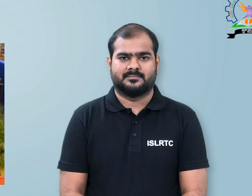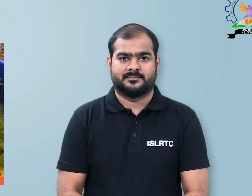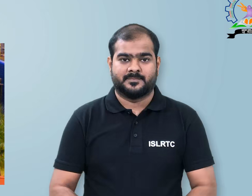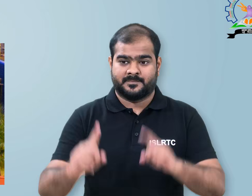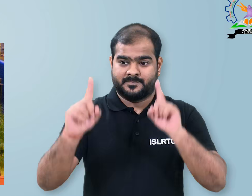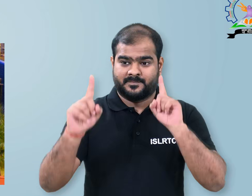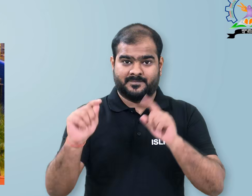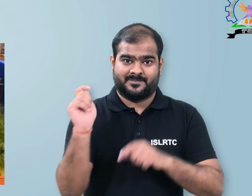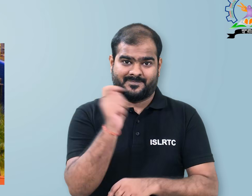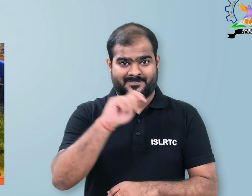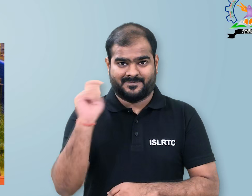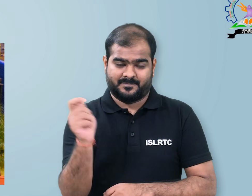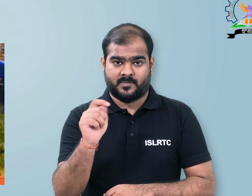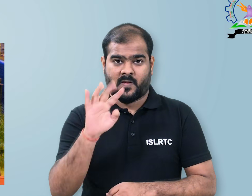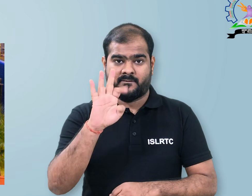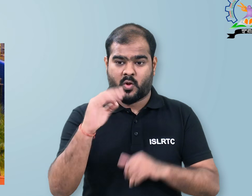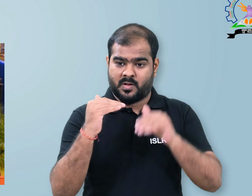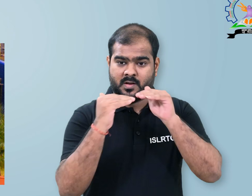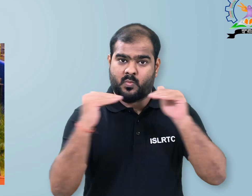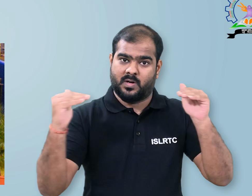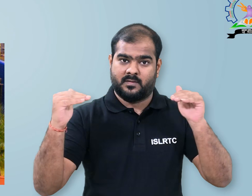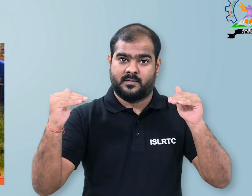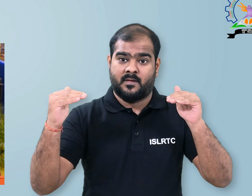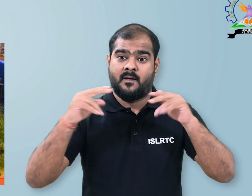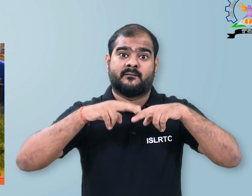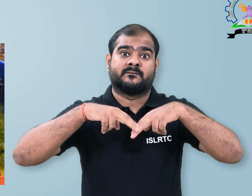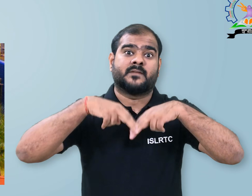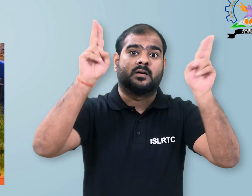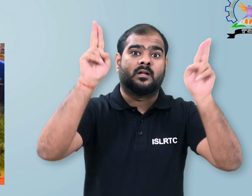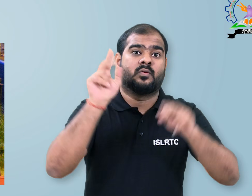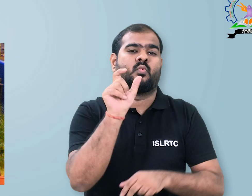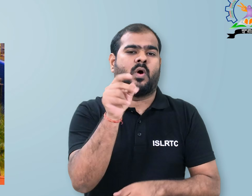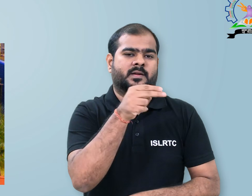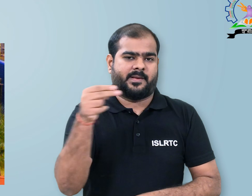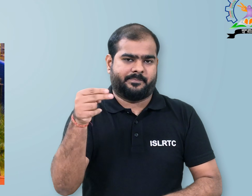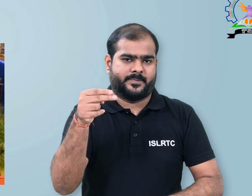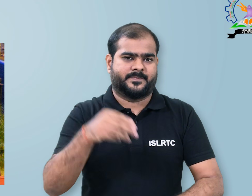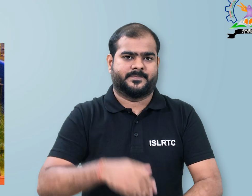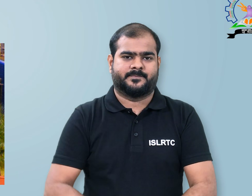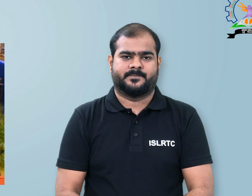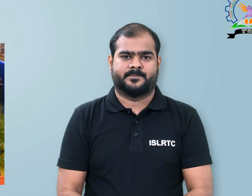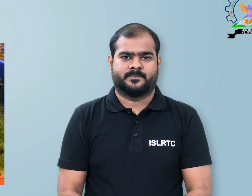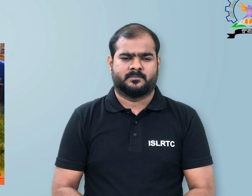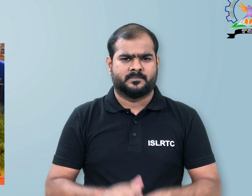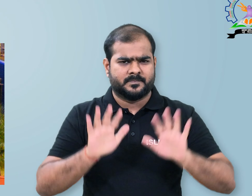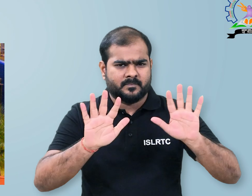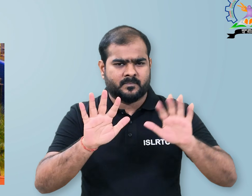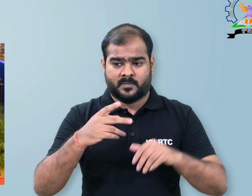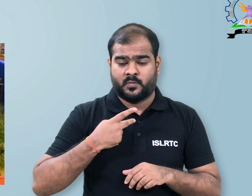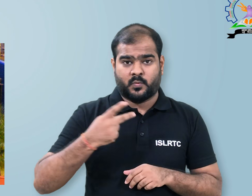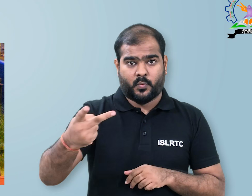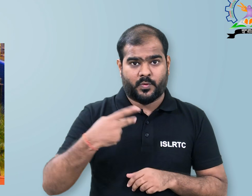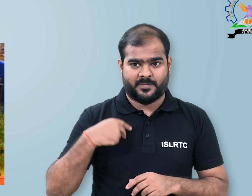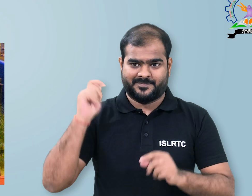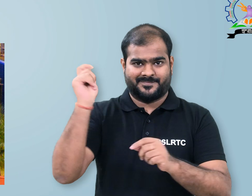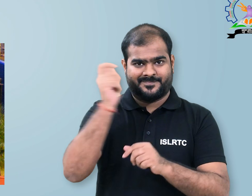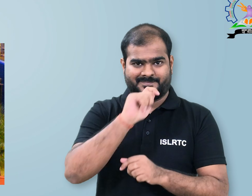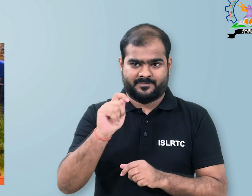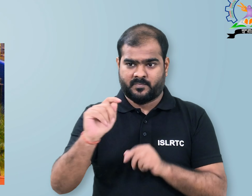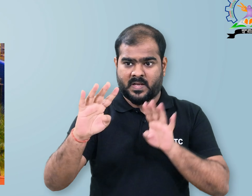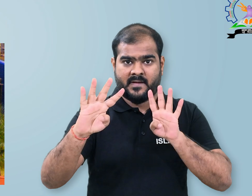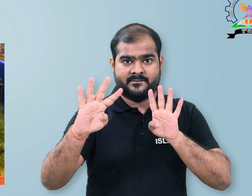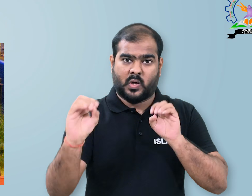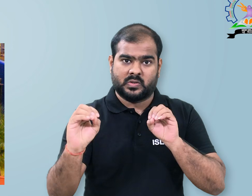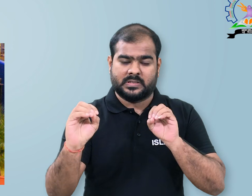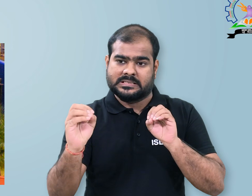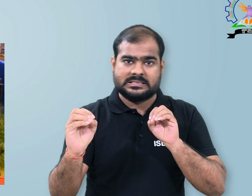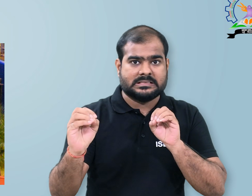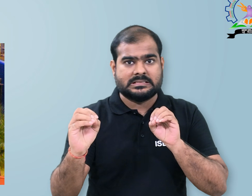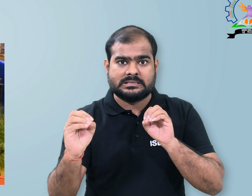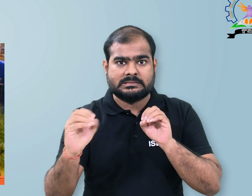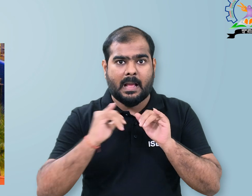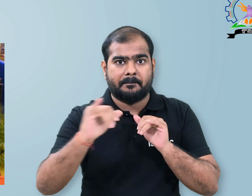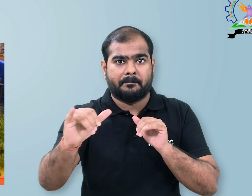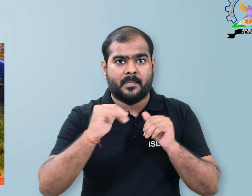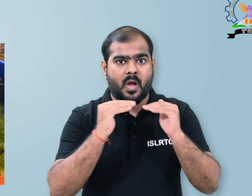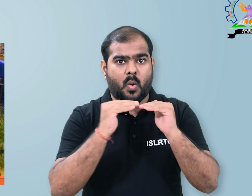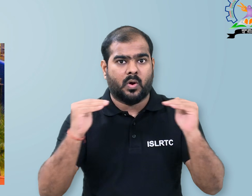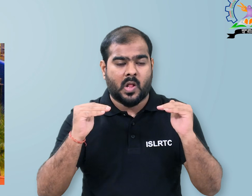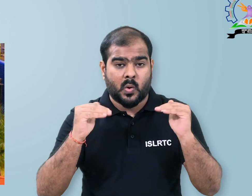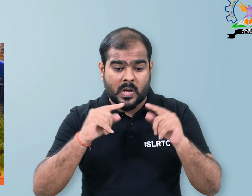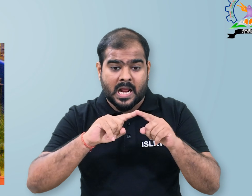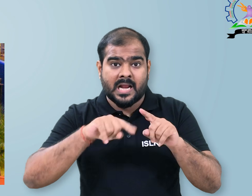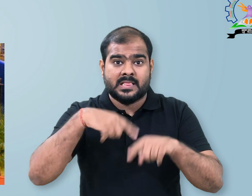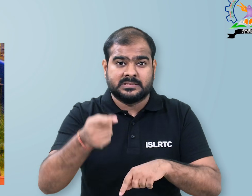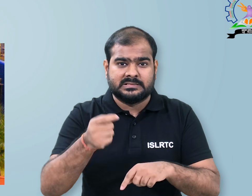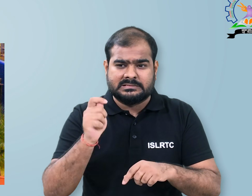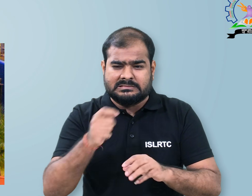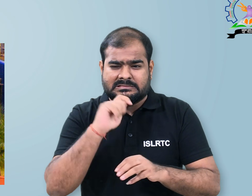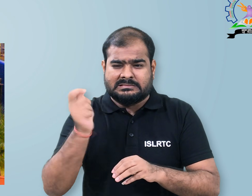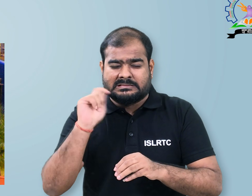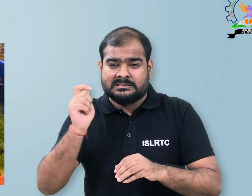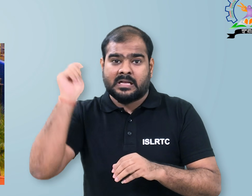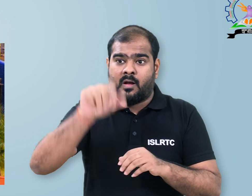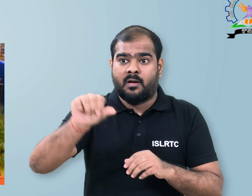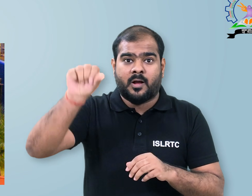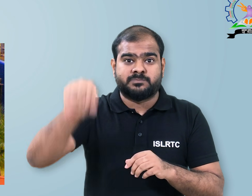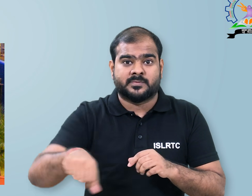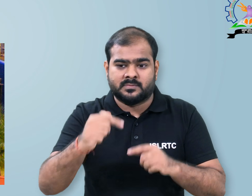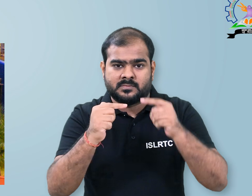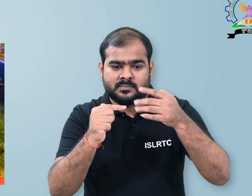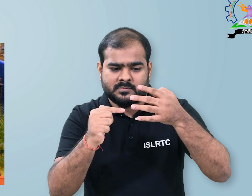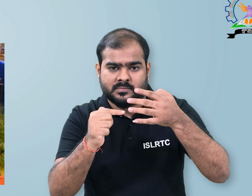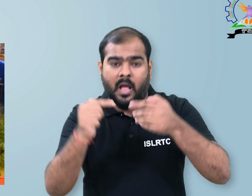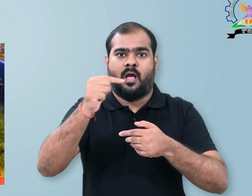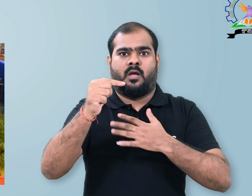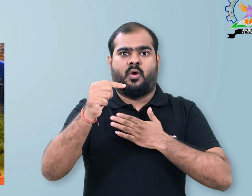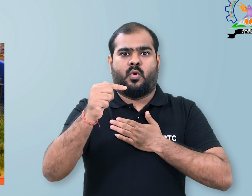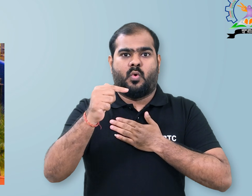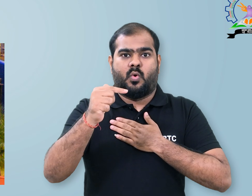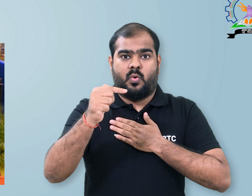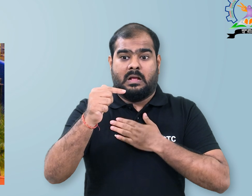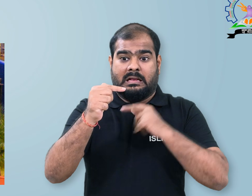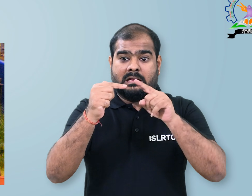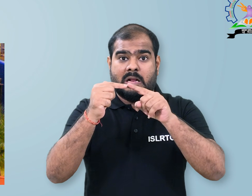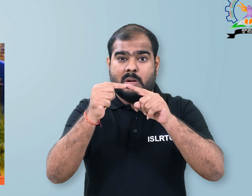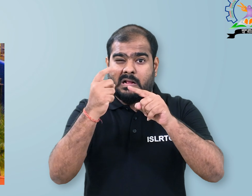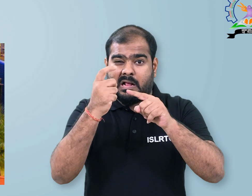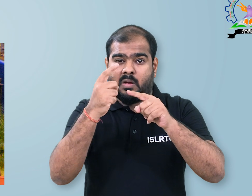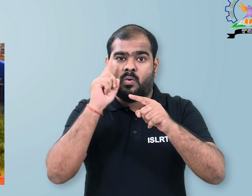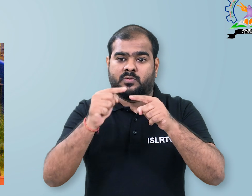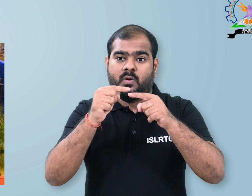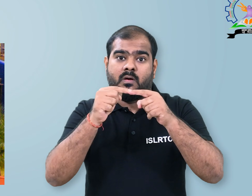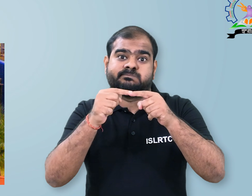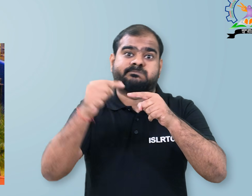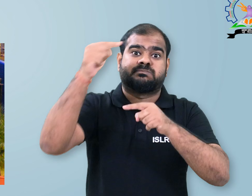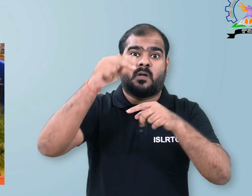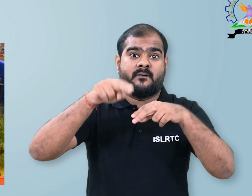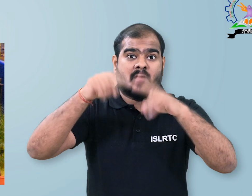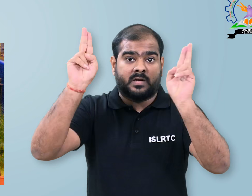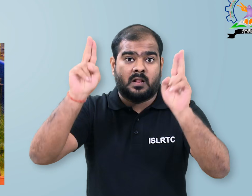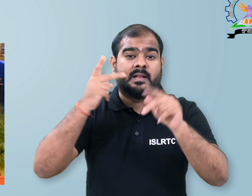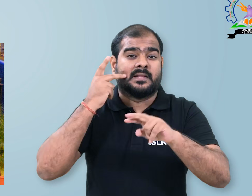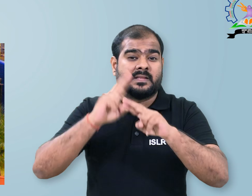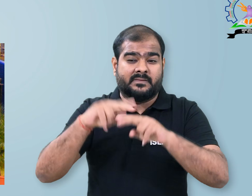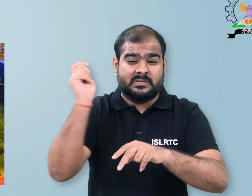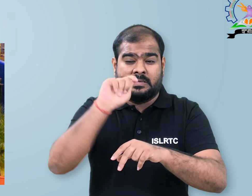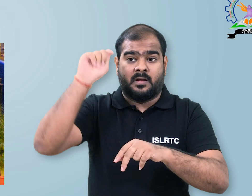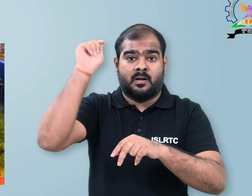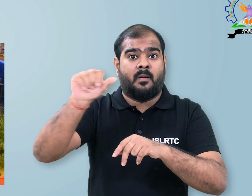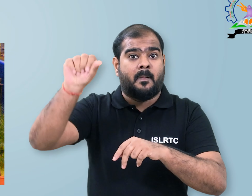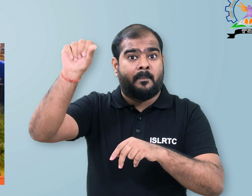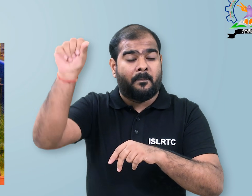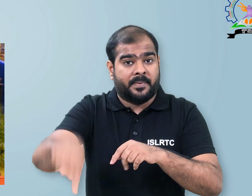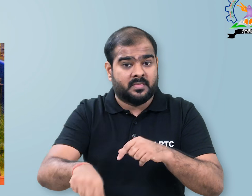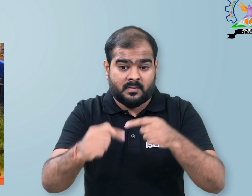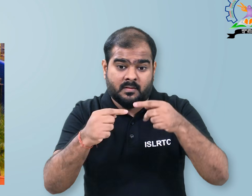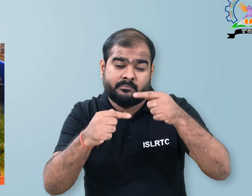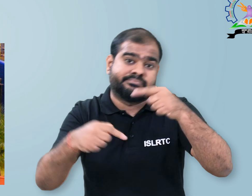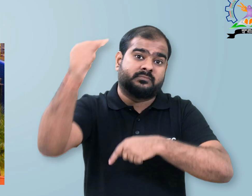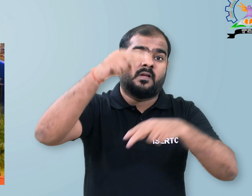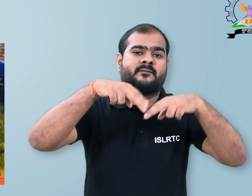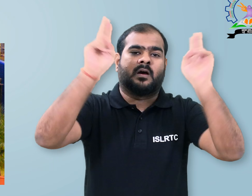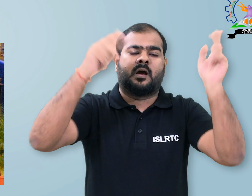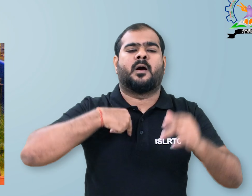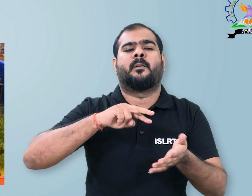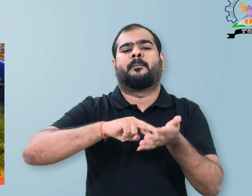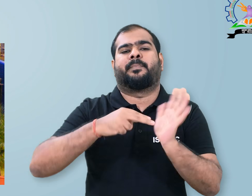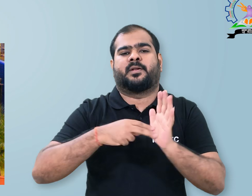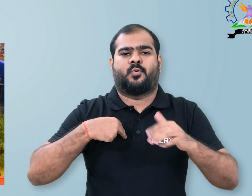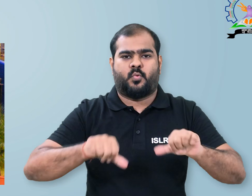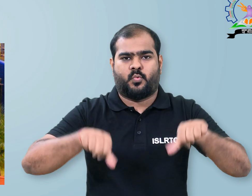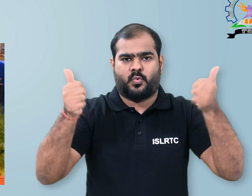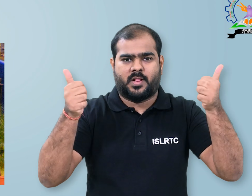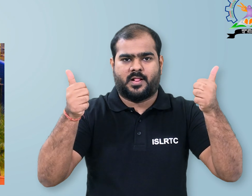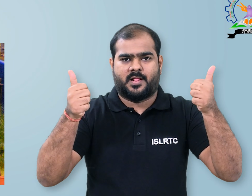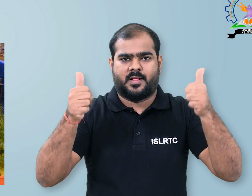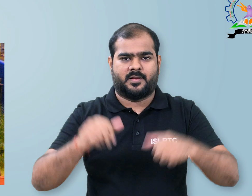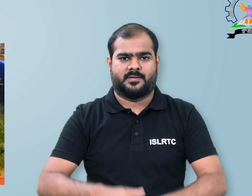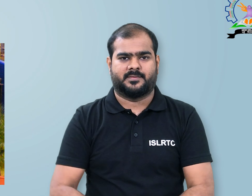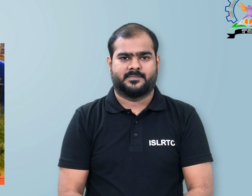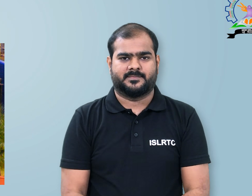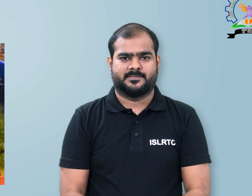Game Point Game Point: A point that, if won, will win the game for the serving player.